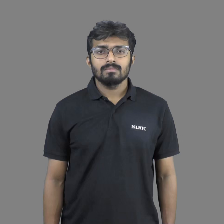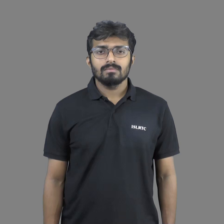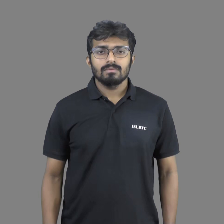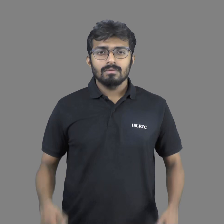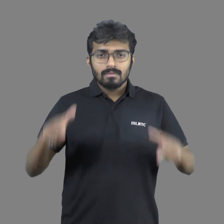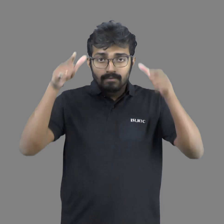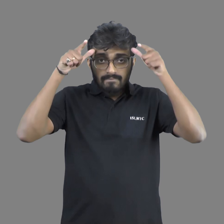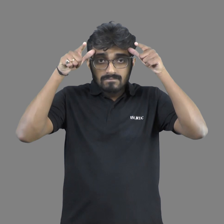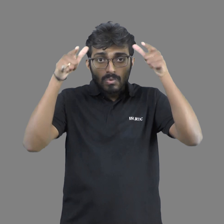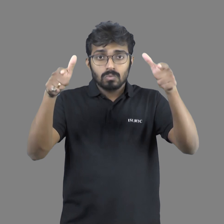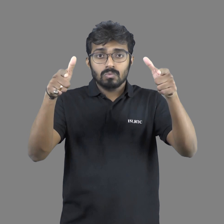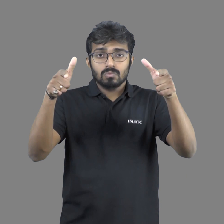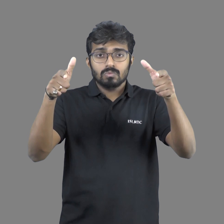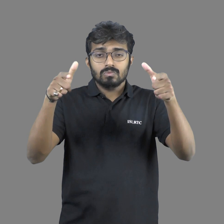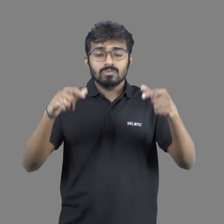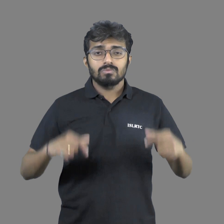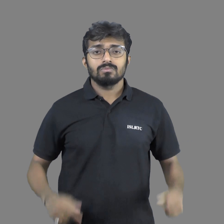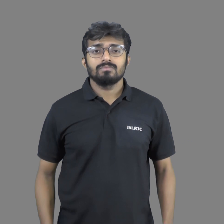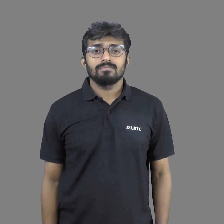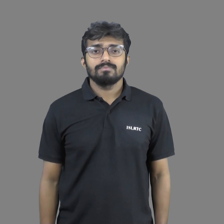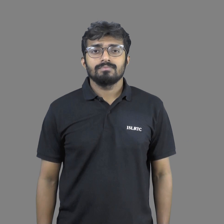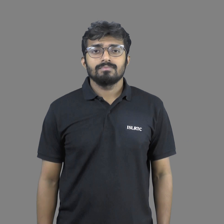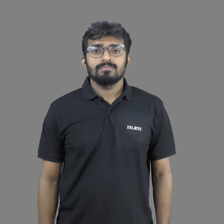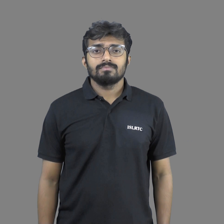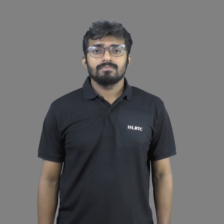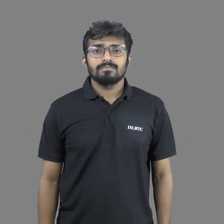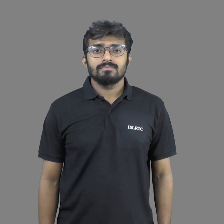Fool